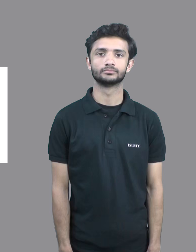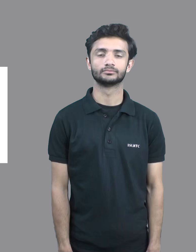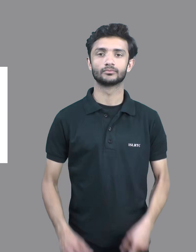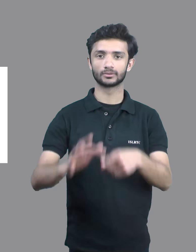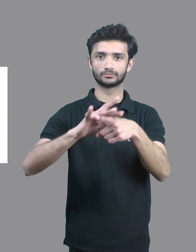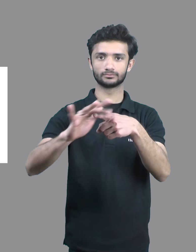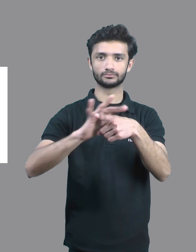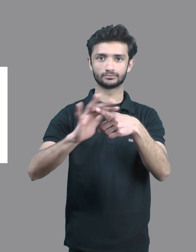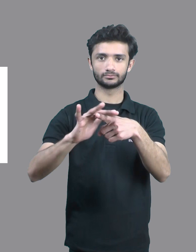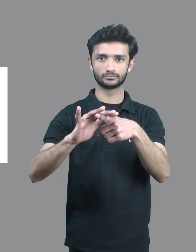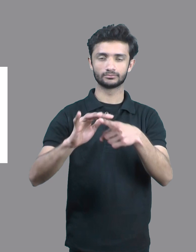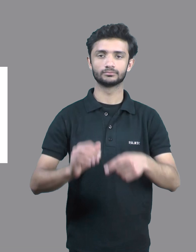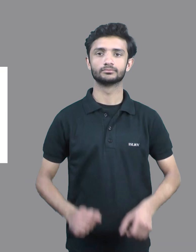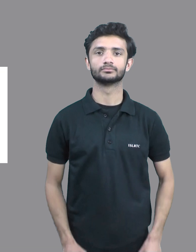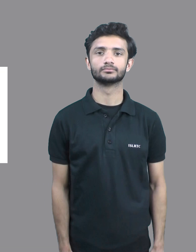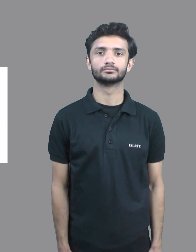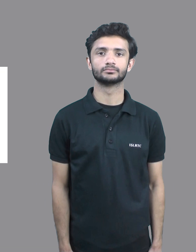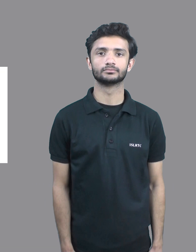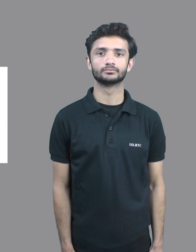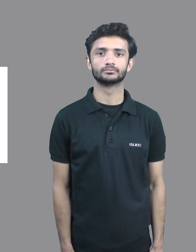Phonology Sign